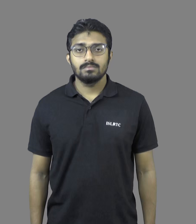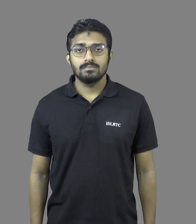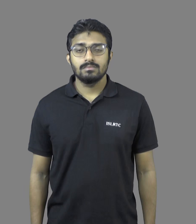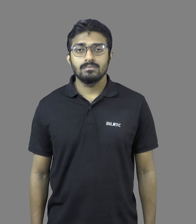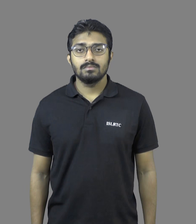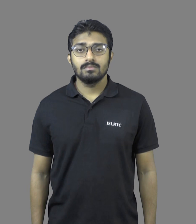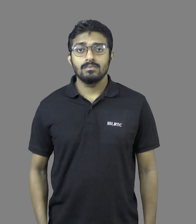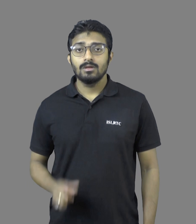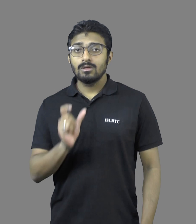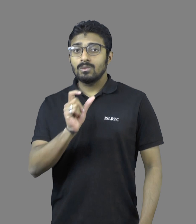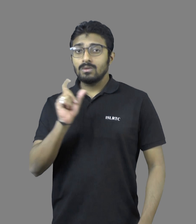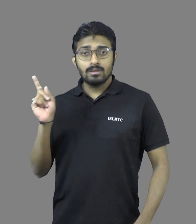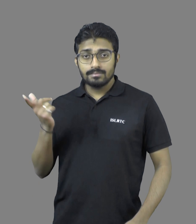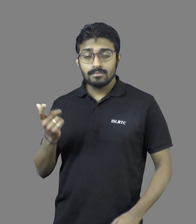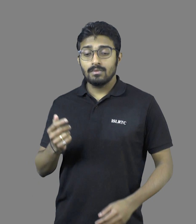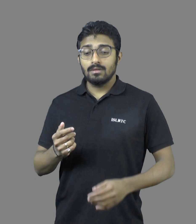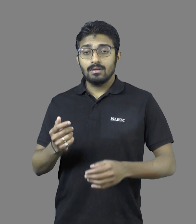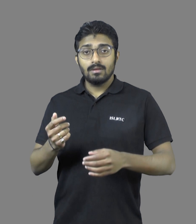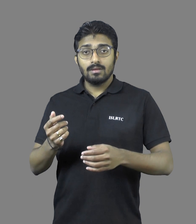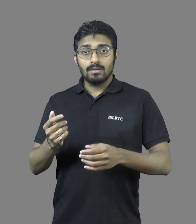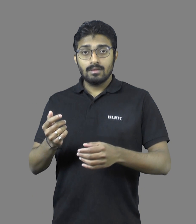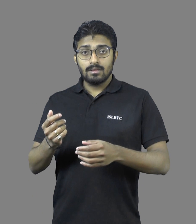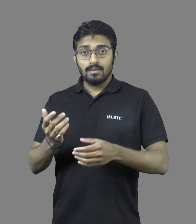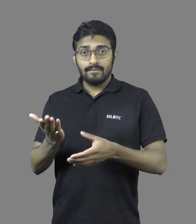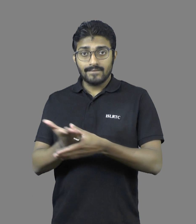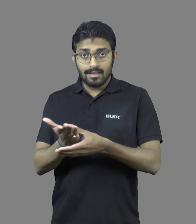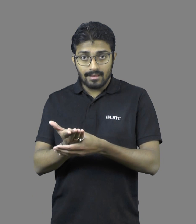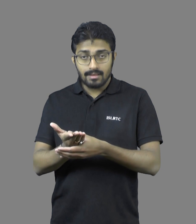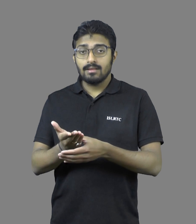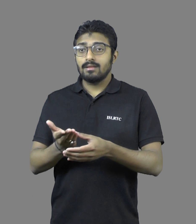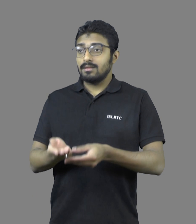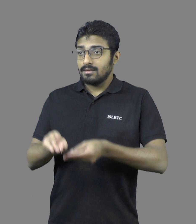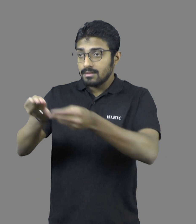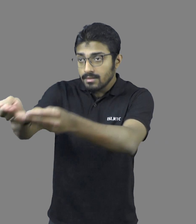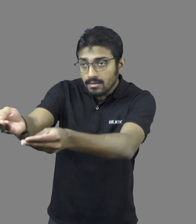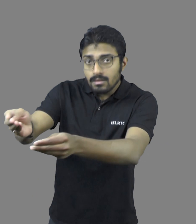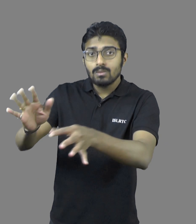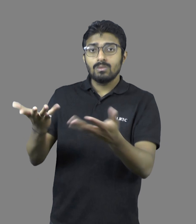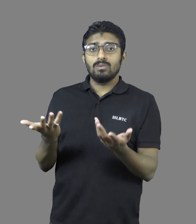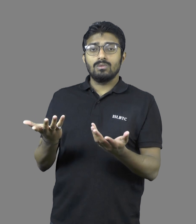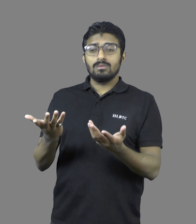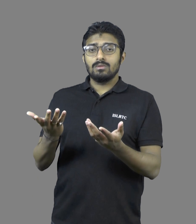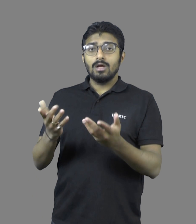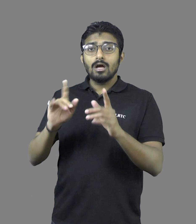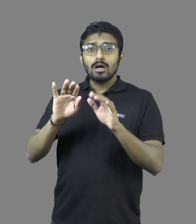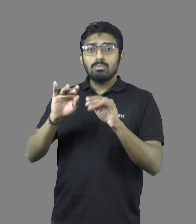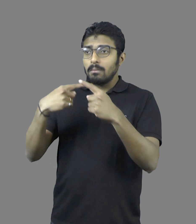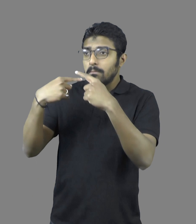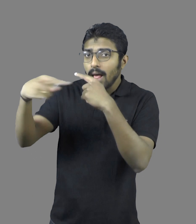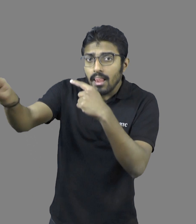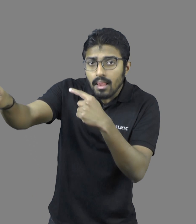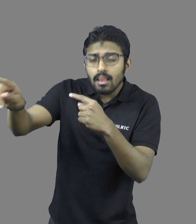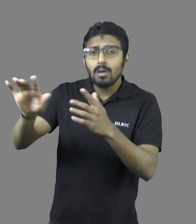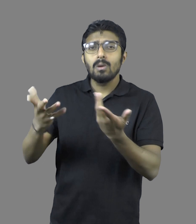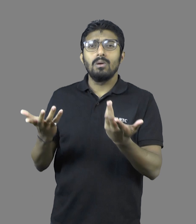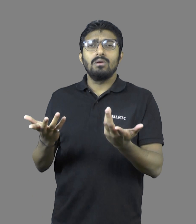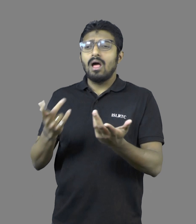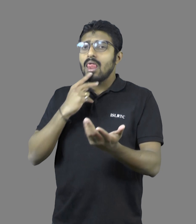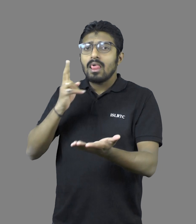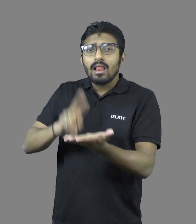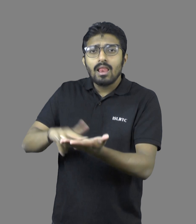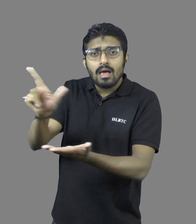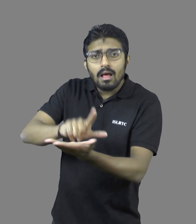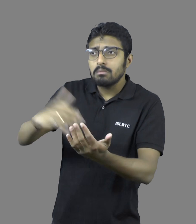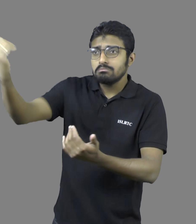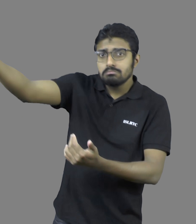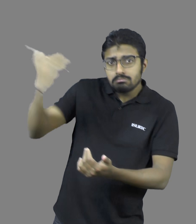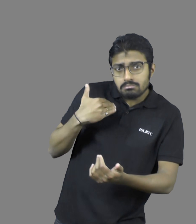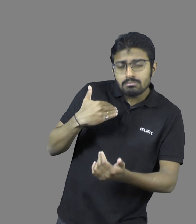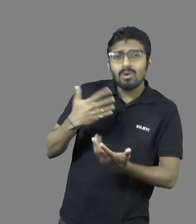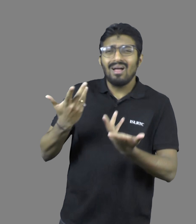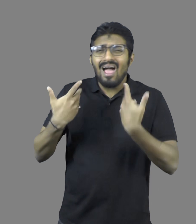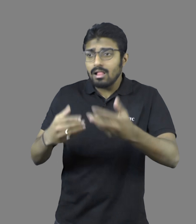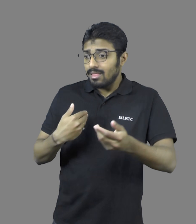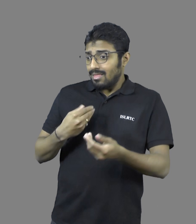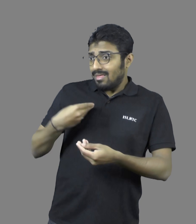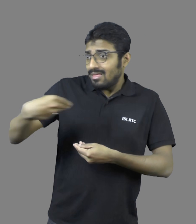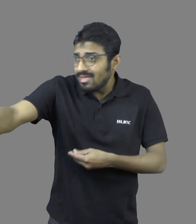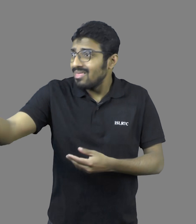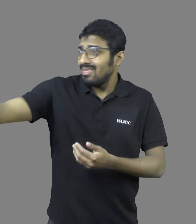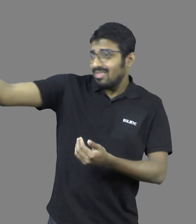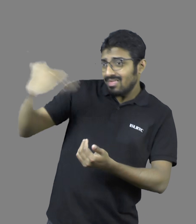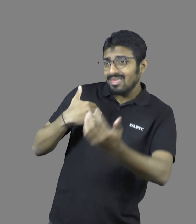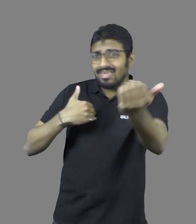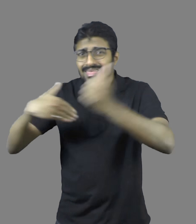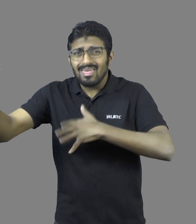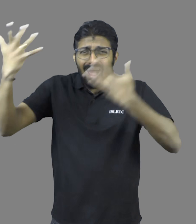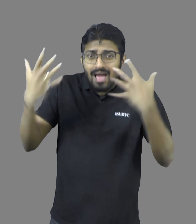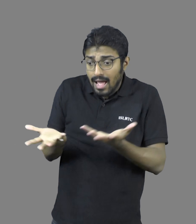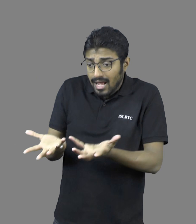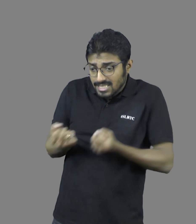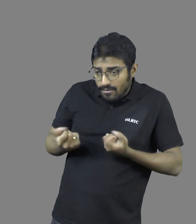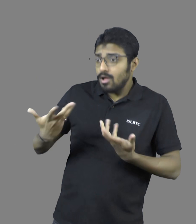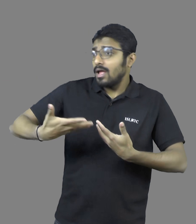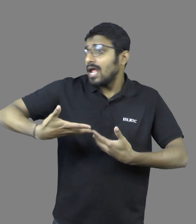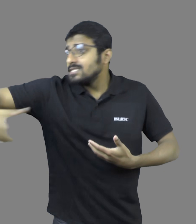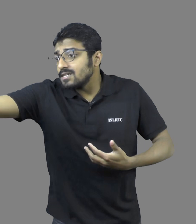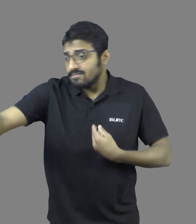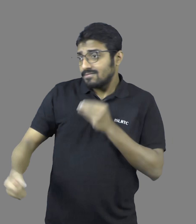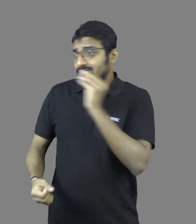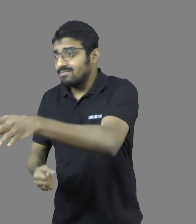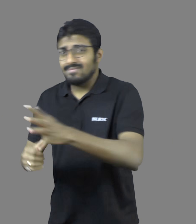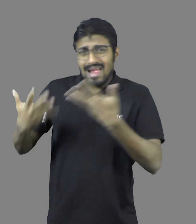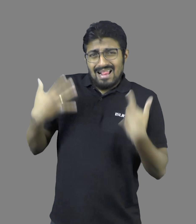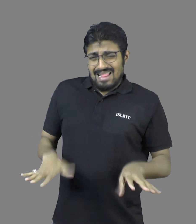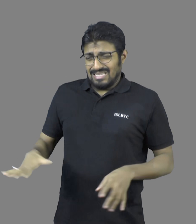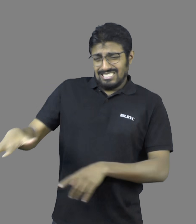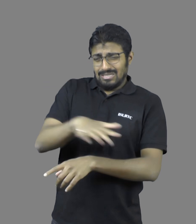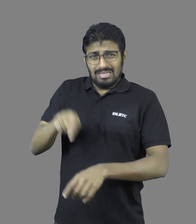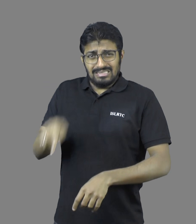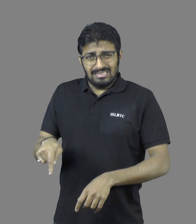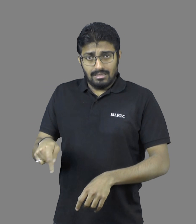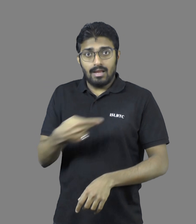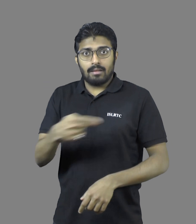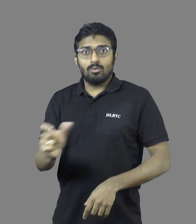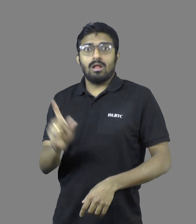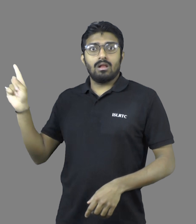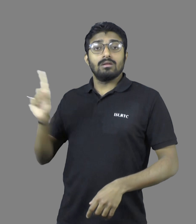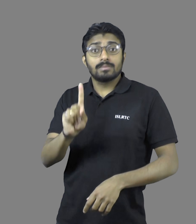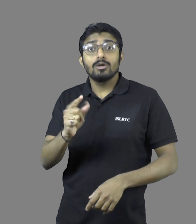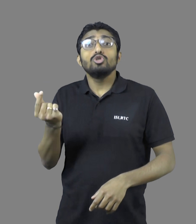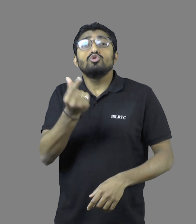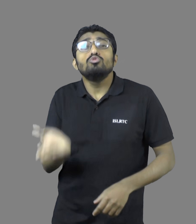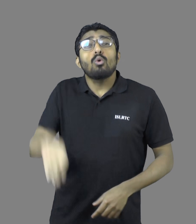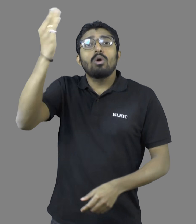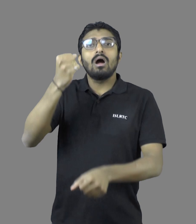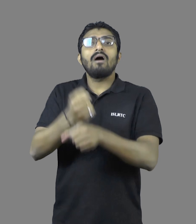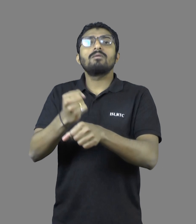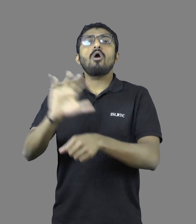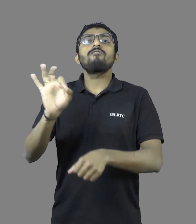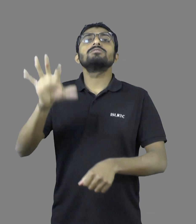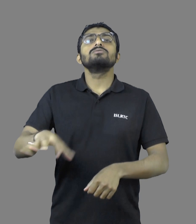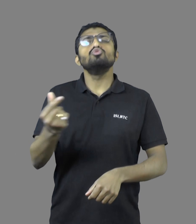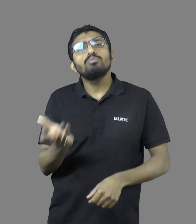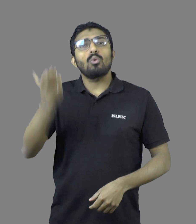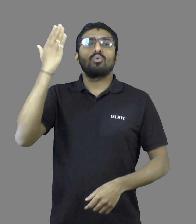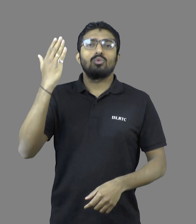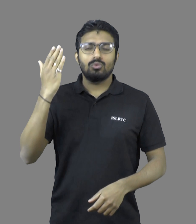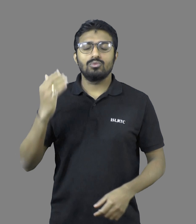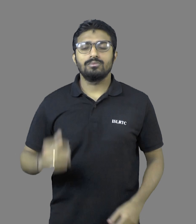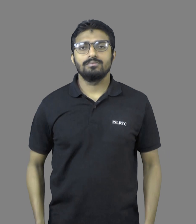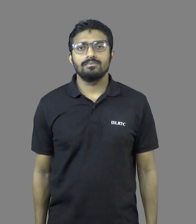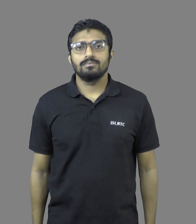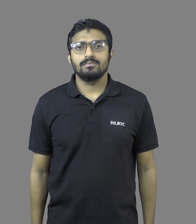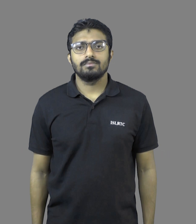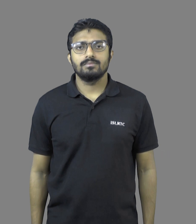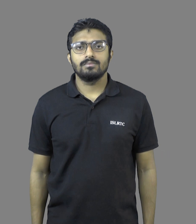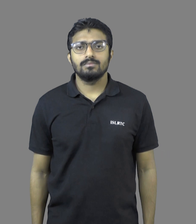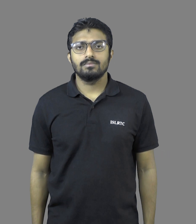Dak